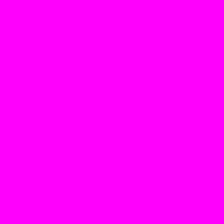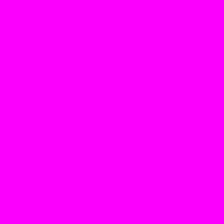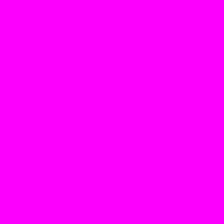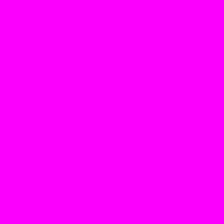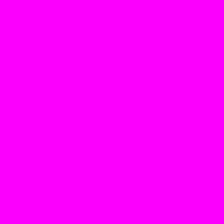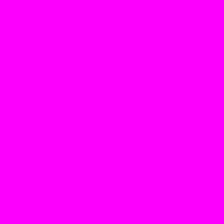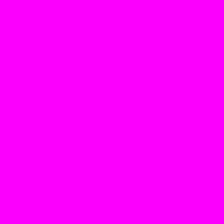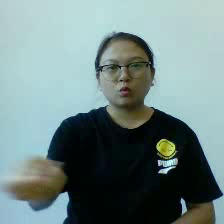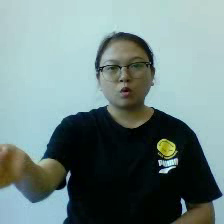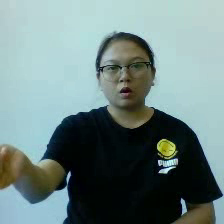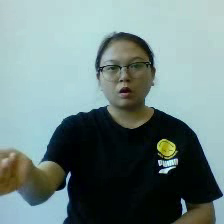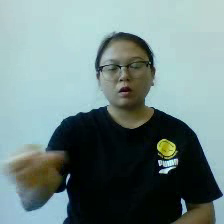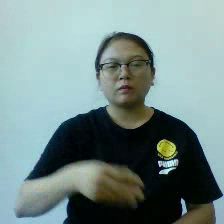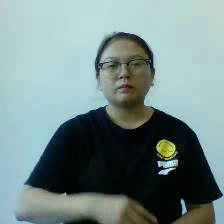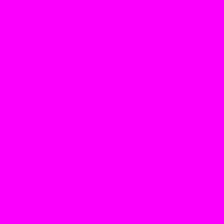Mua